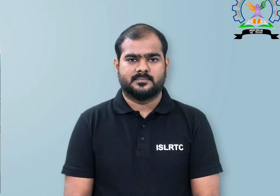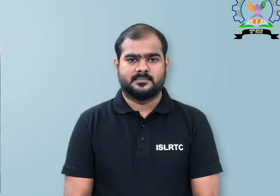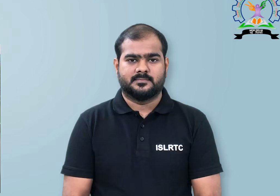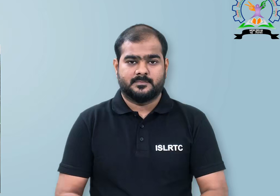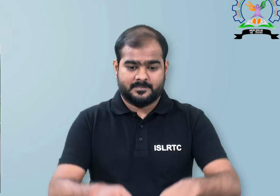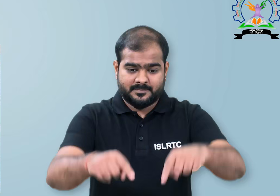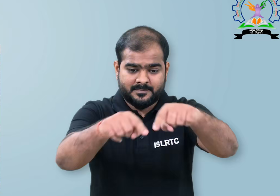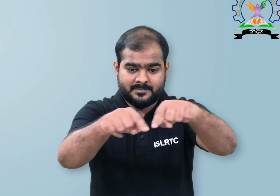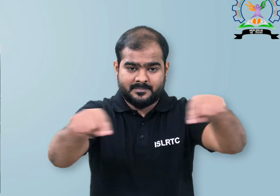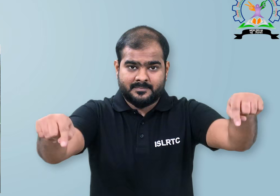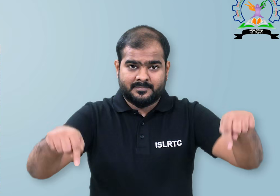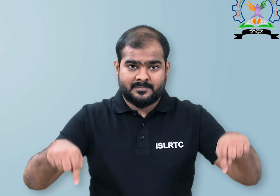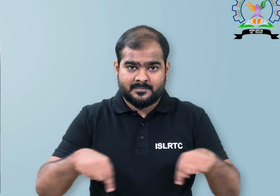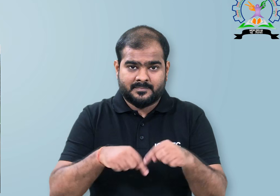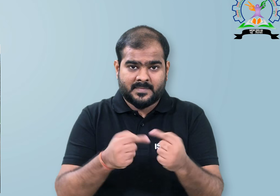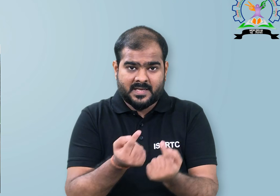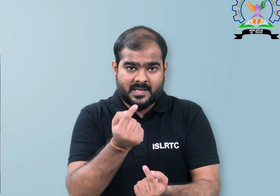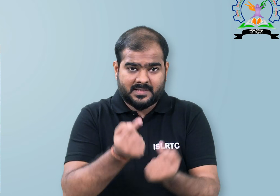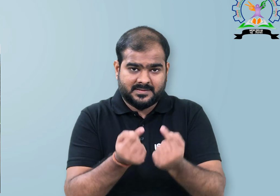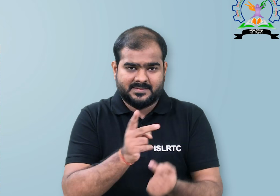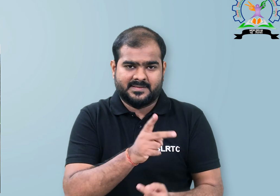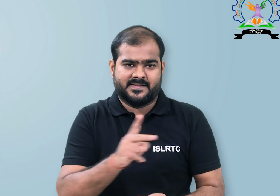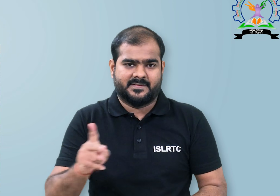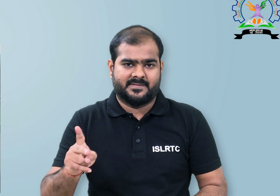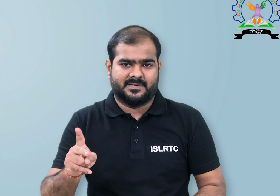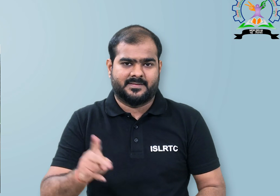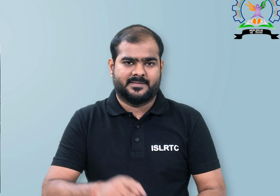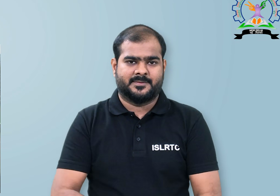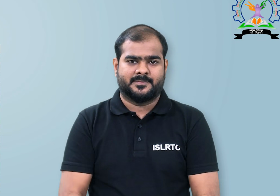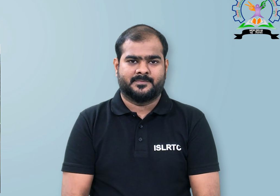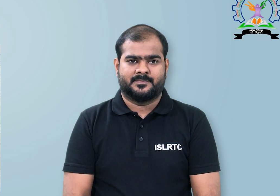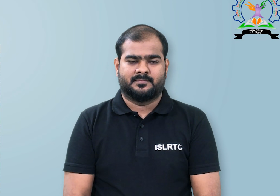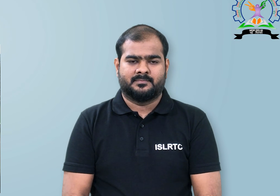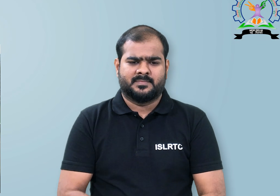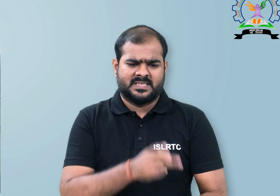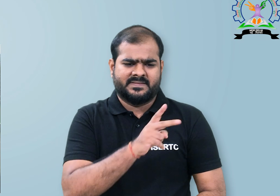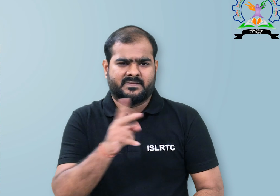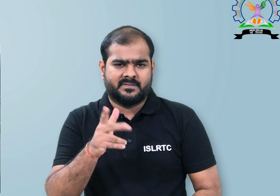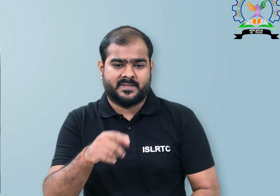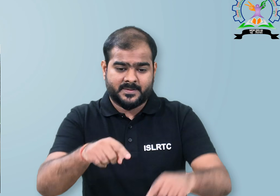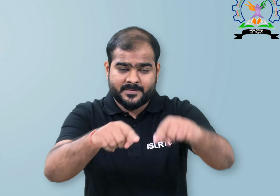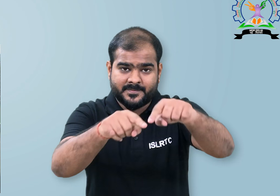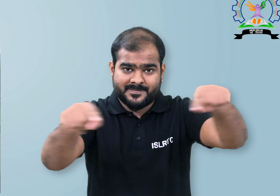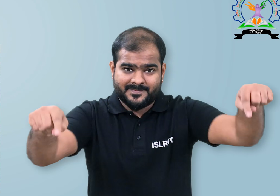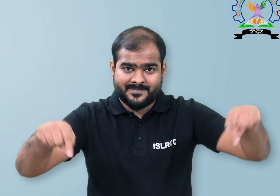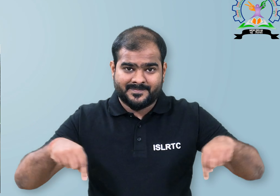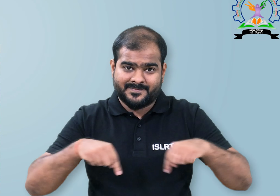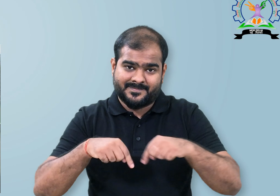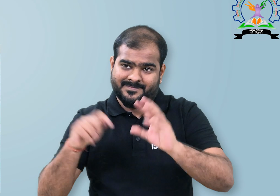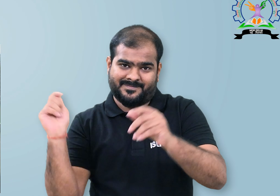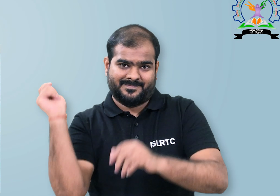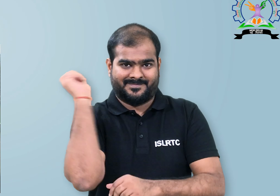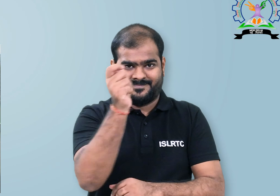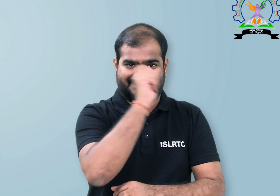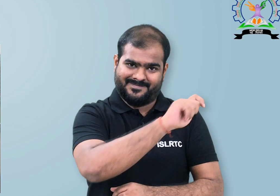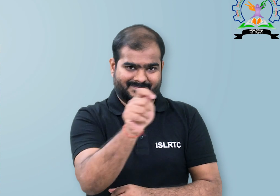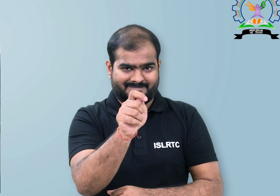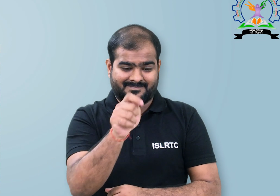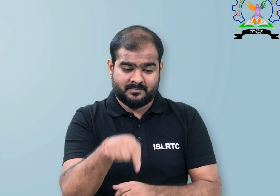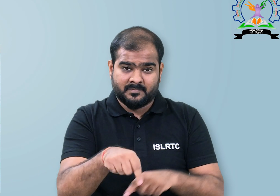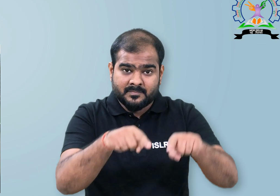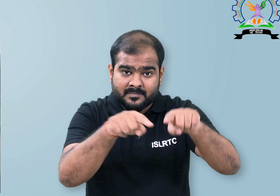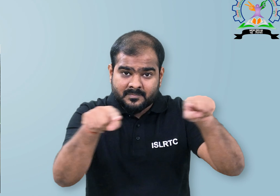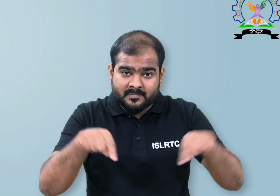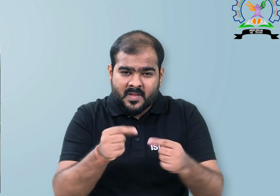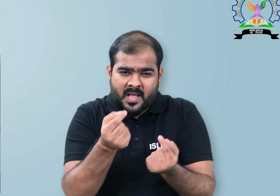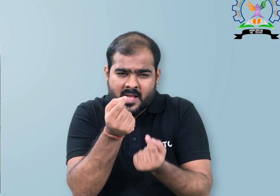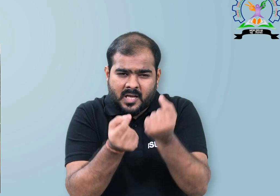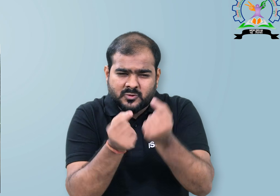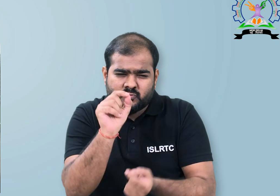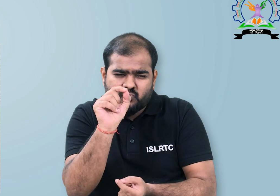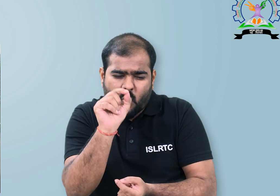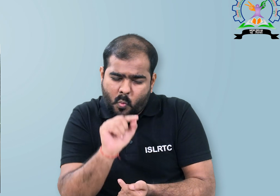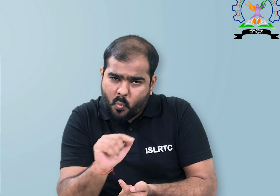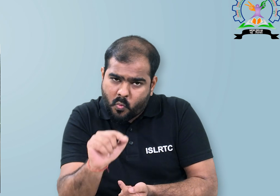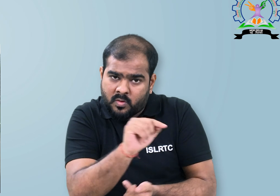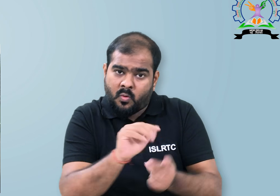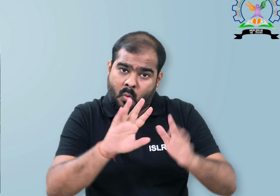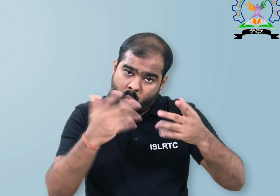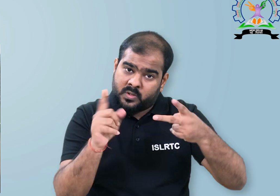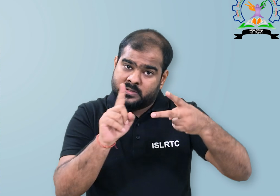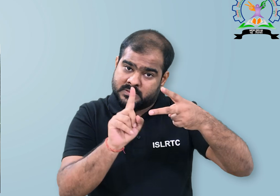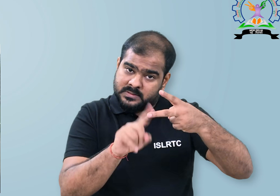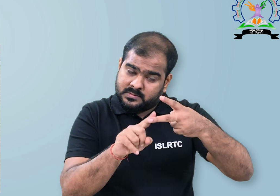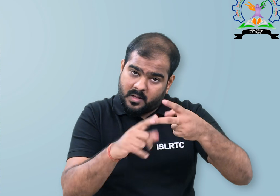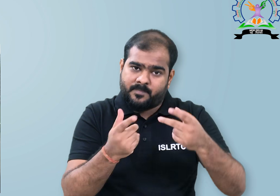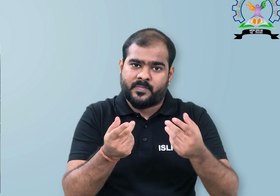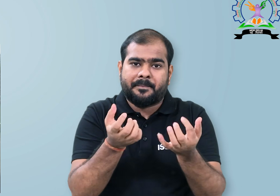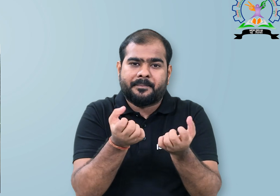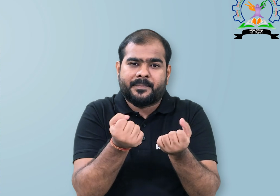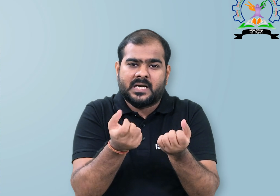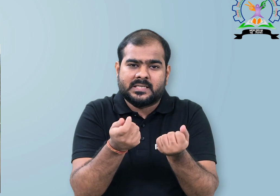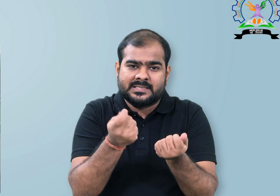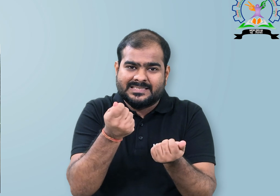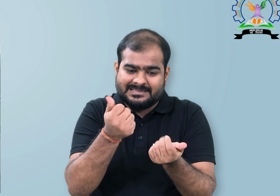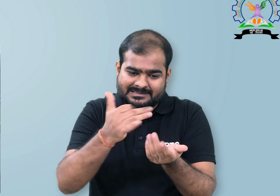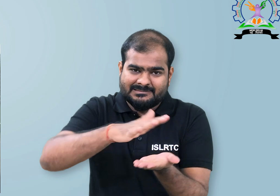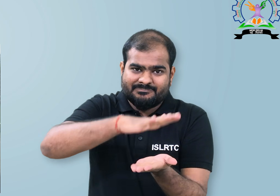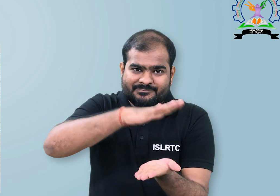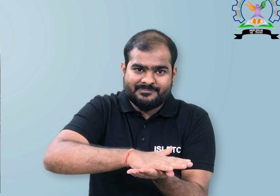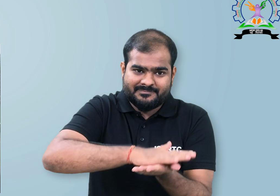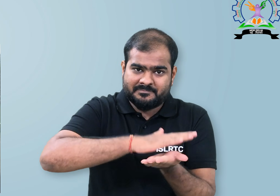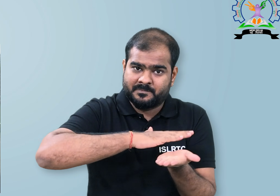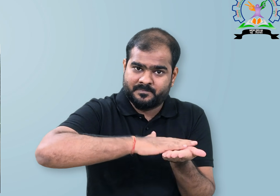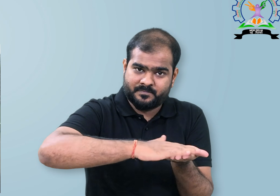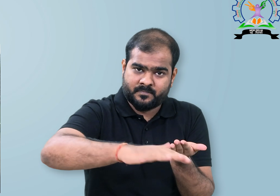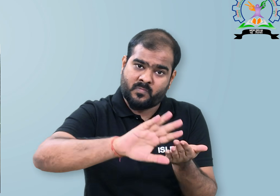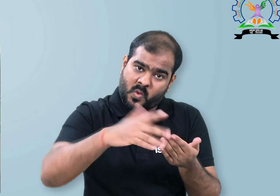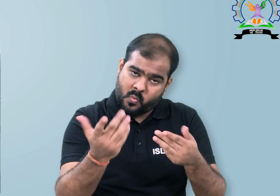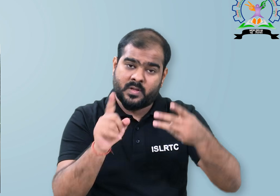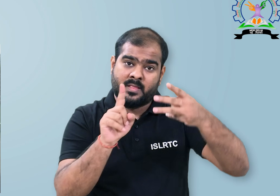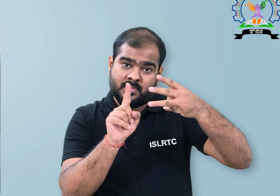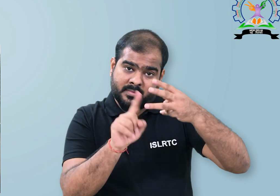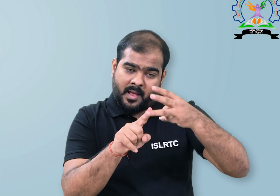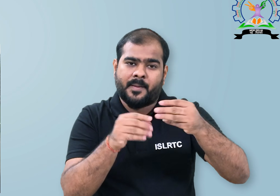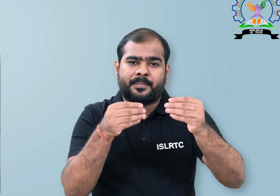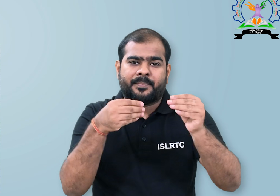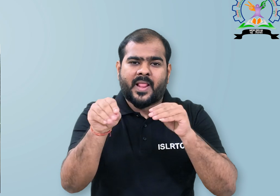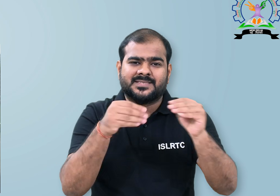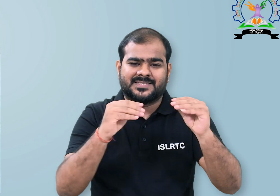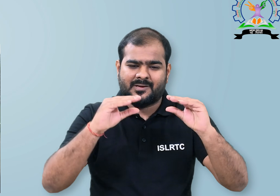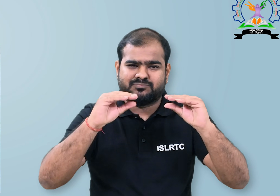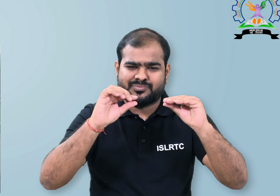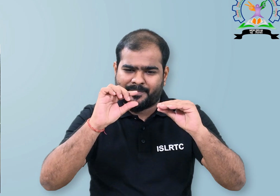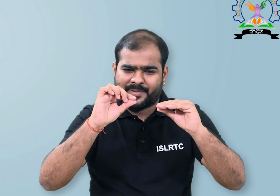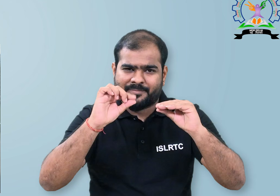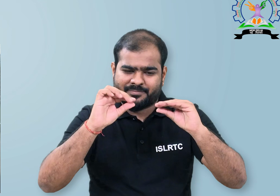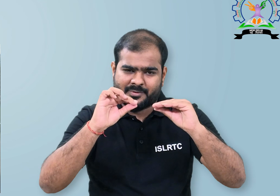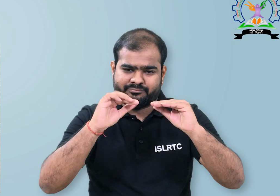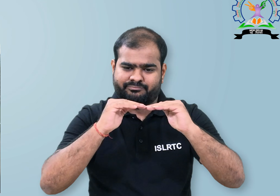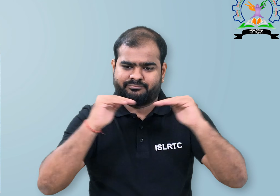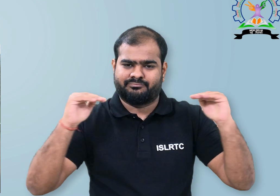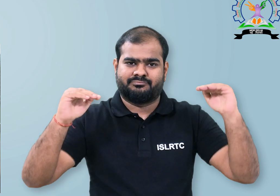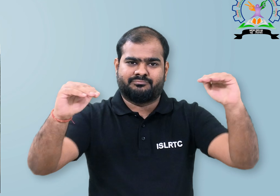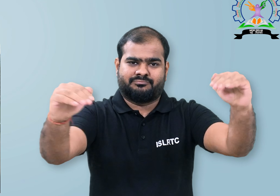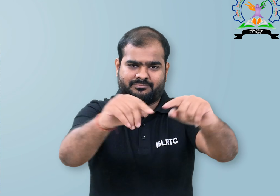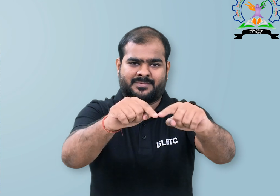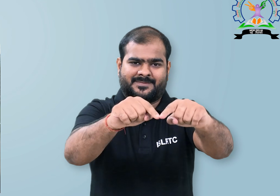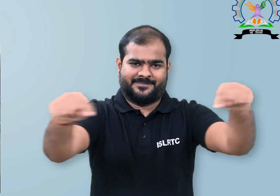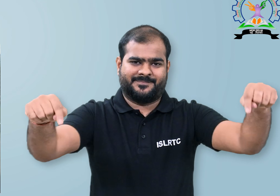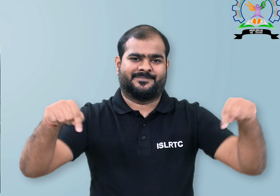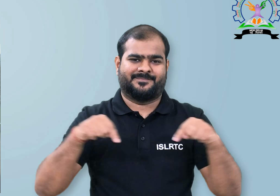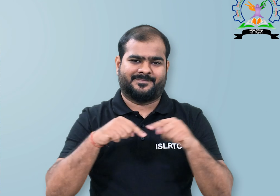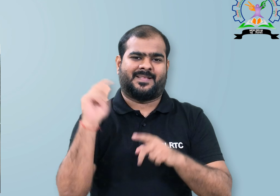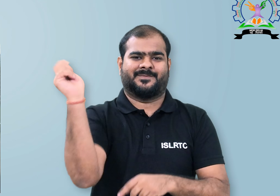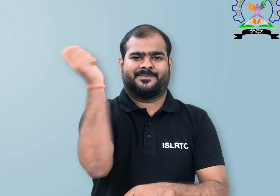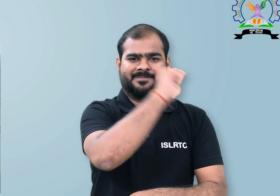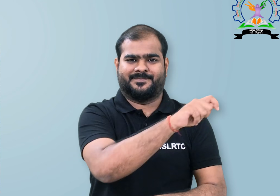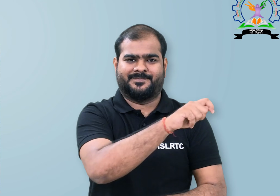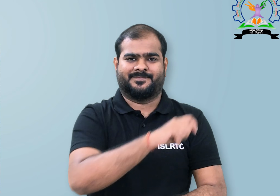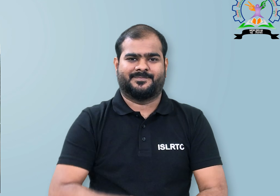Grass Court Grass Court: A type of tennis court with a grass surface, known for fast play and low bounce.